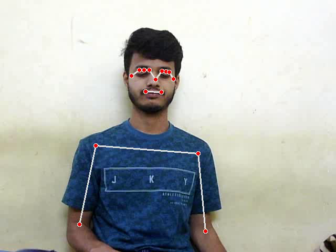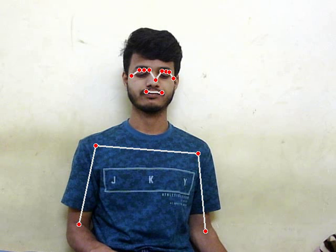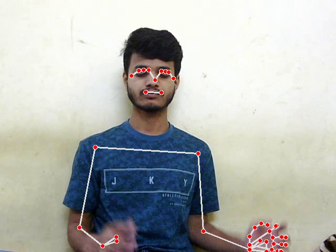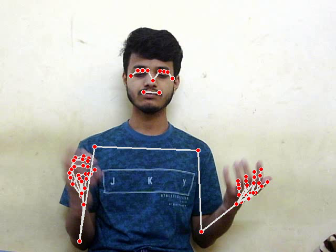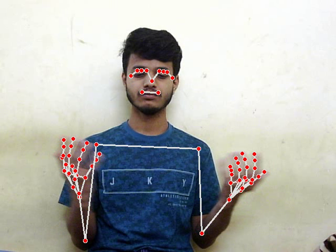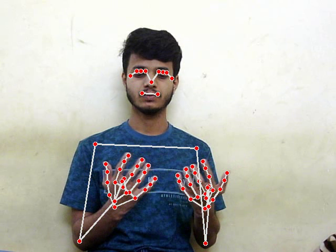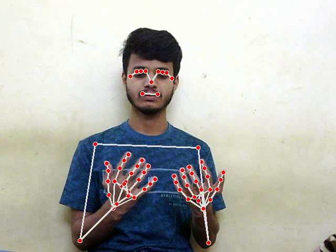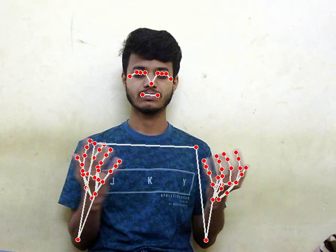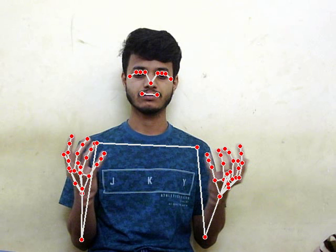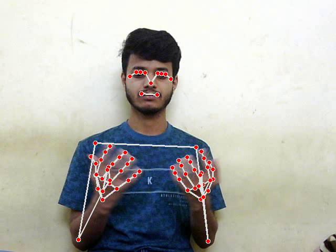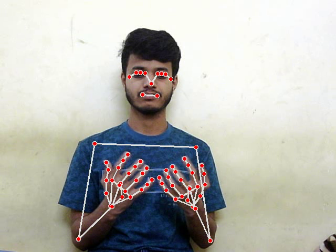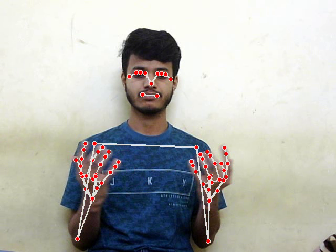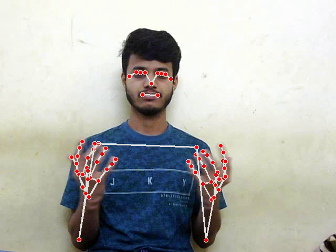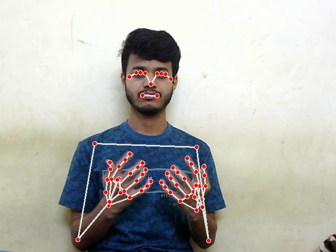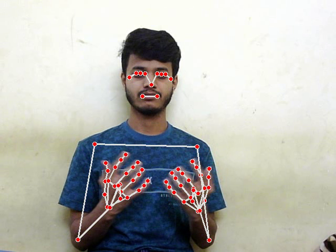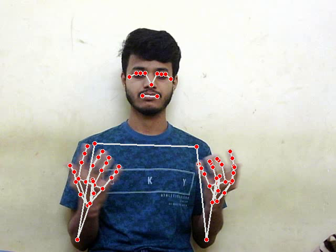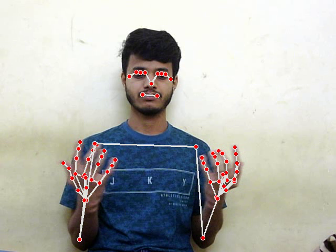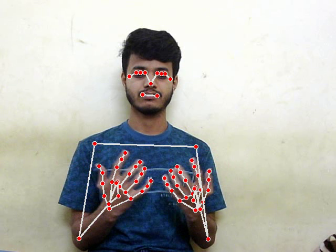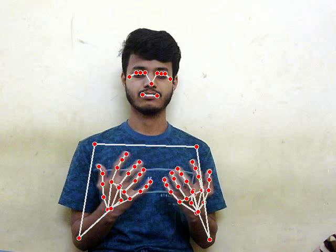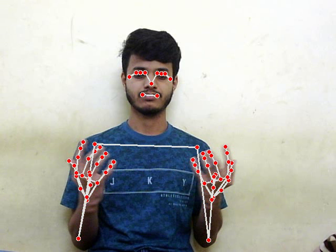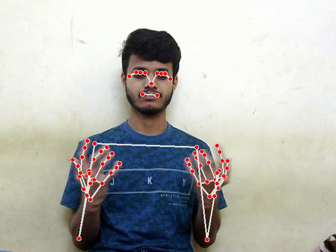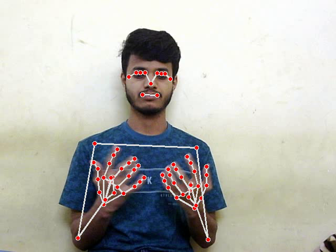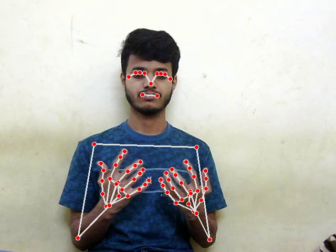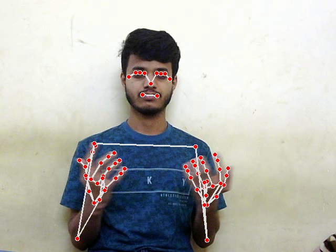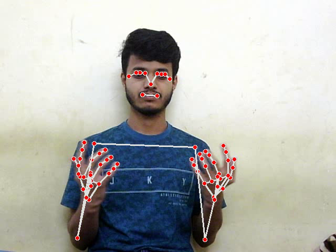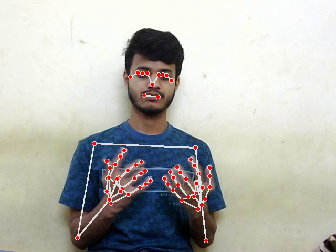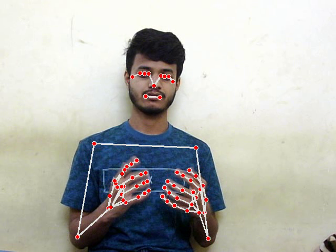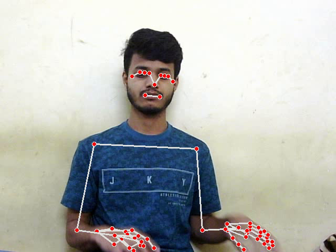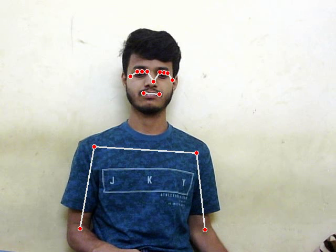what